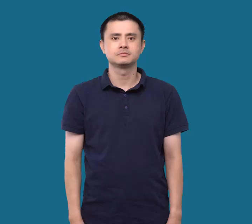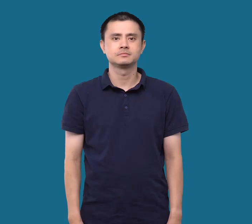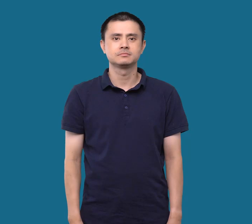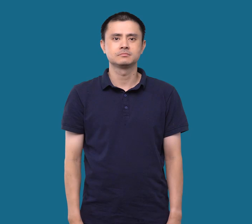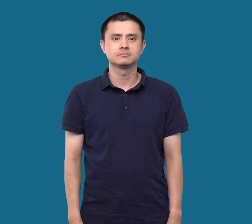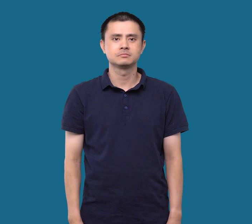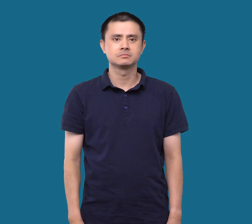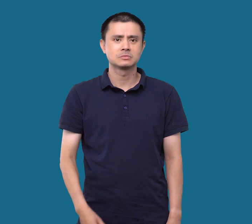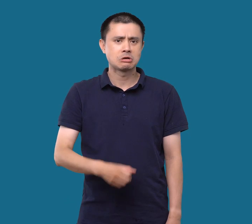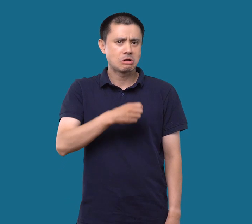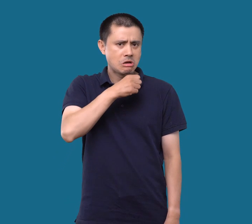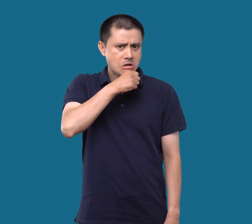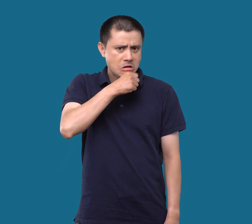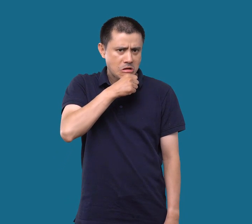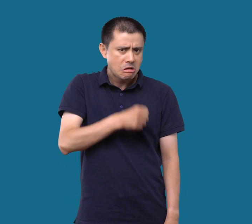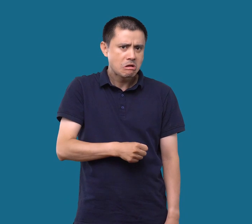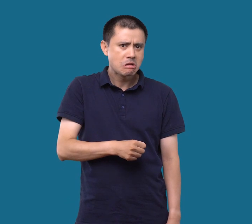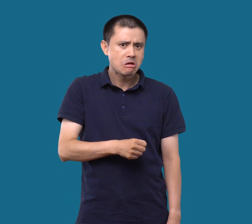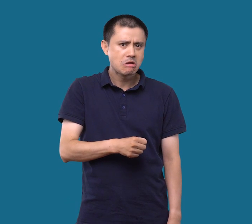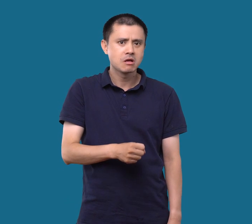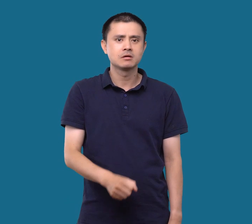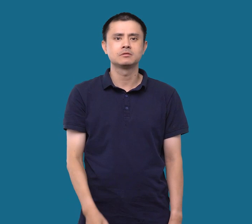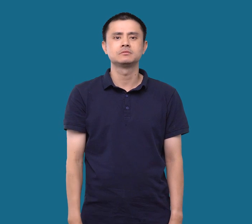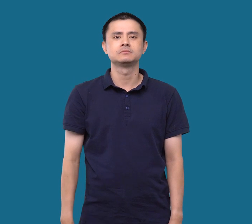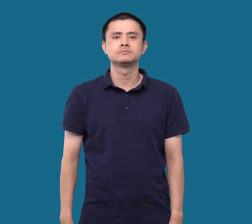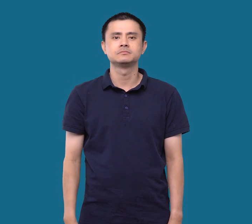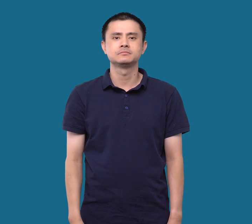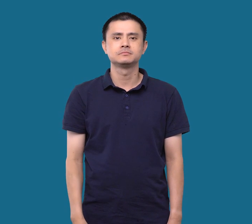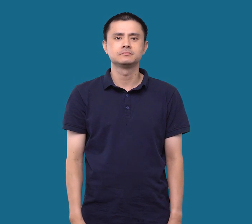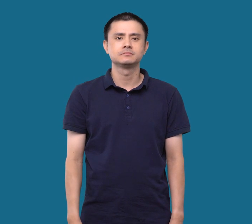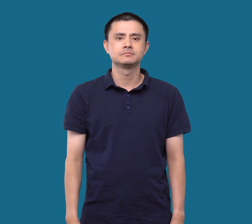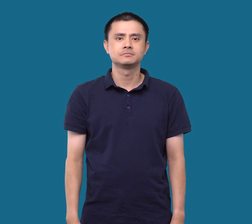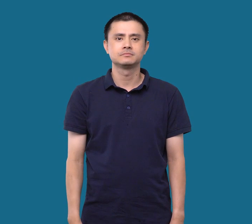lão già